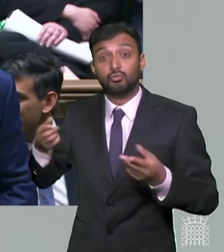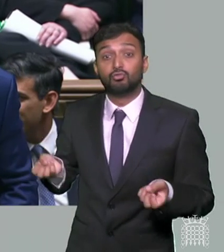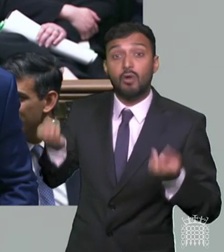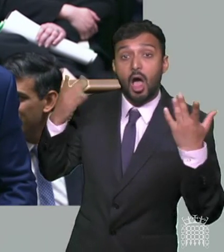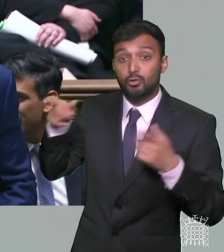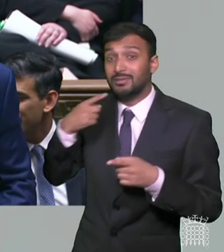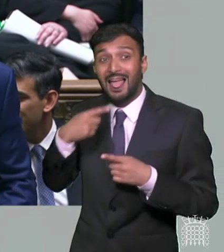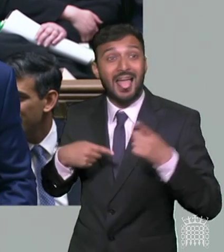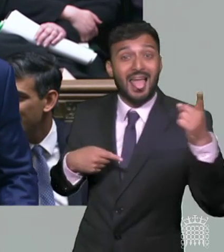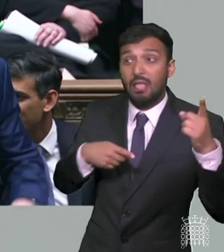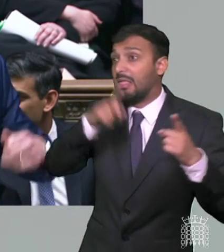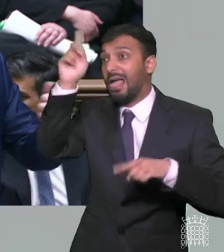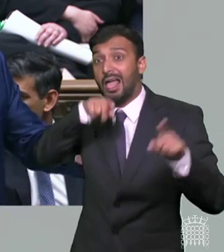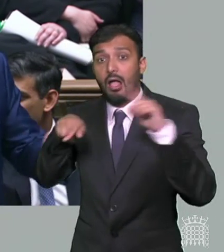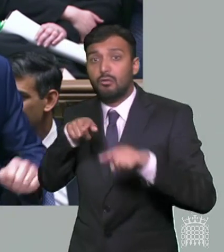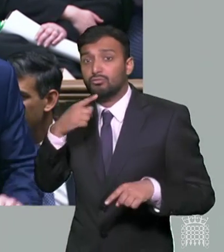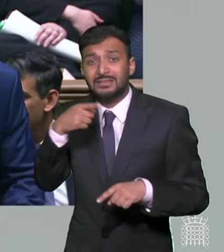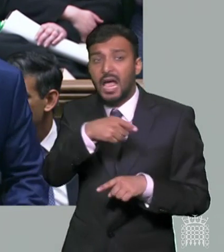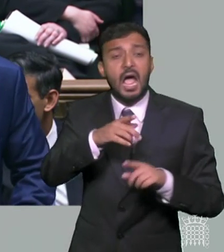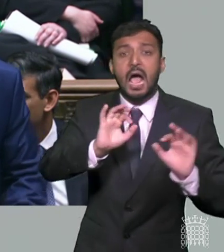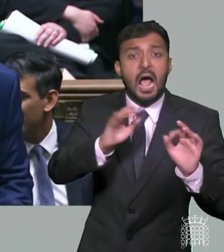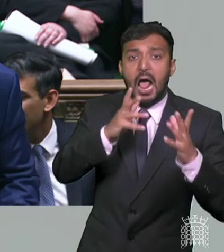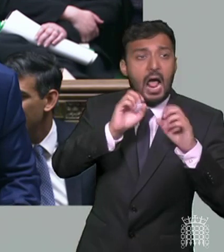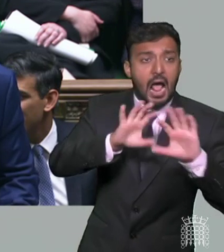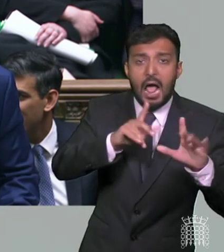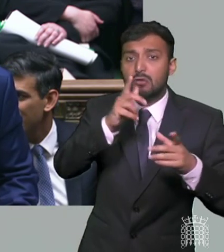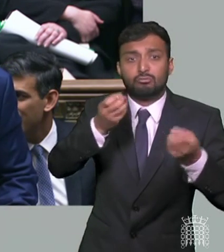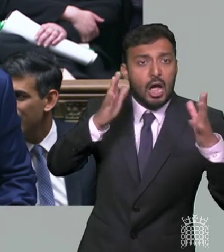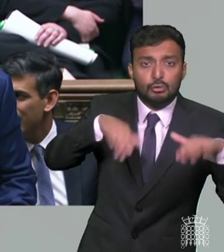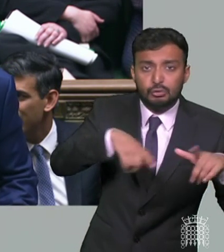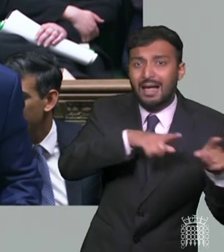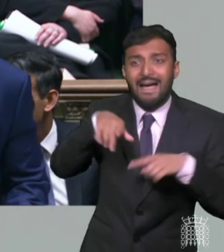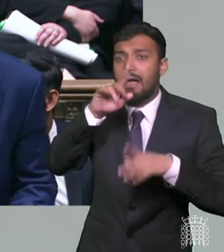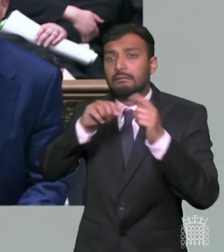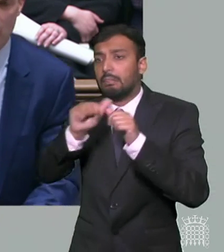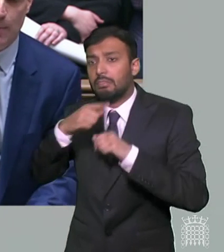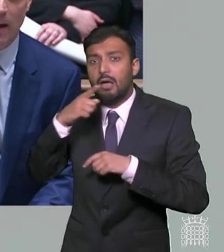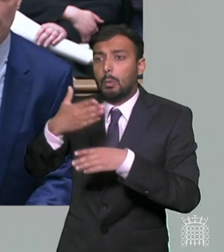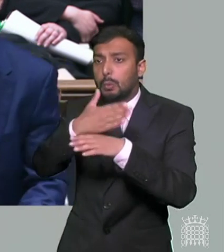First, she said they were “lose-lose”. Then, she tweeted that “workers were left with no choice”.